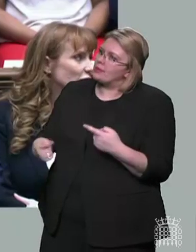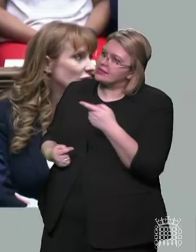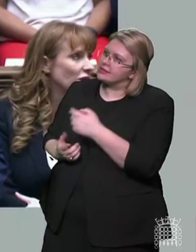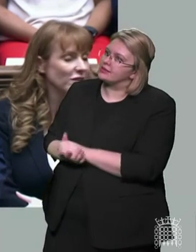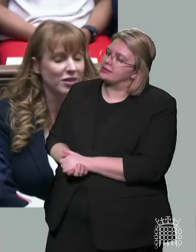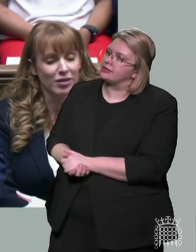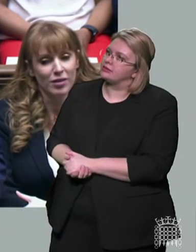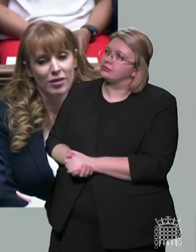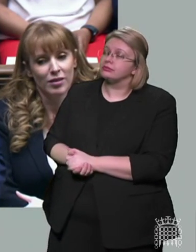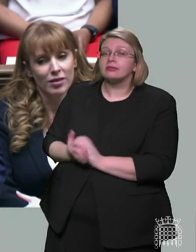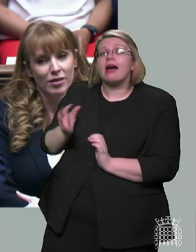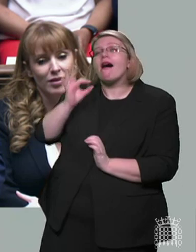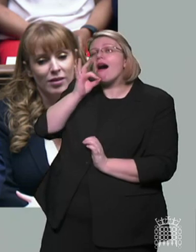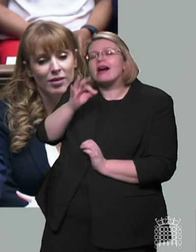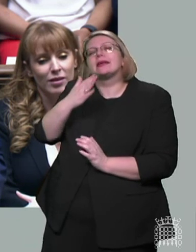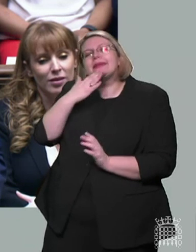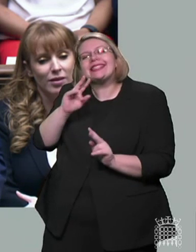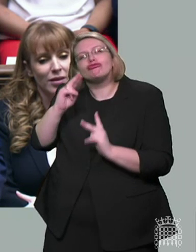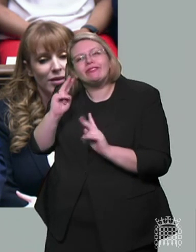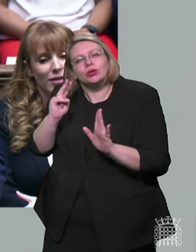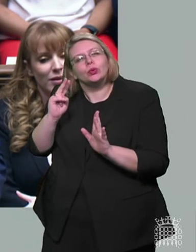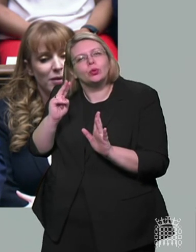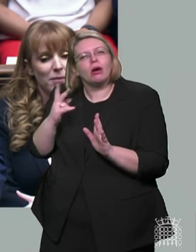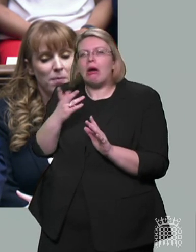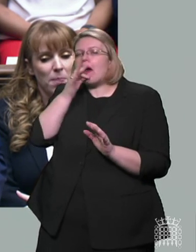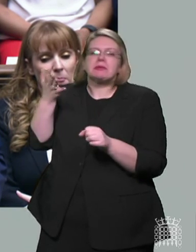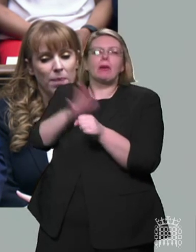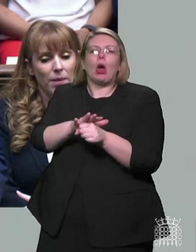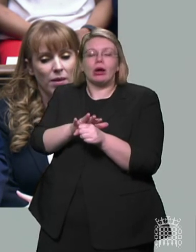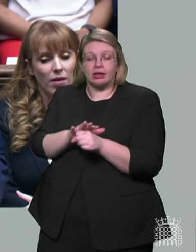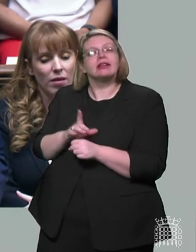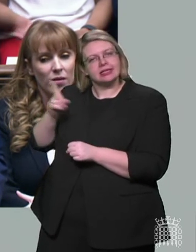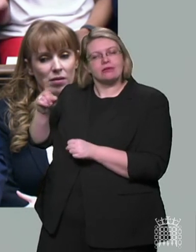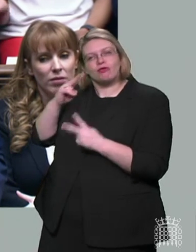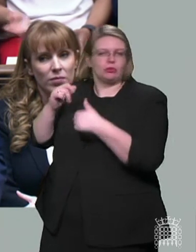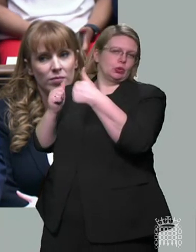The request was for a review, and I am glad to hear that the review is now happening.